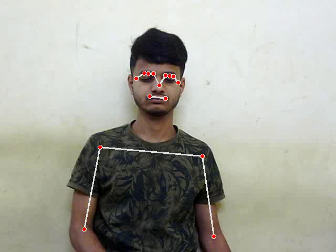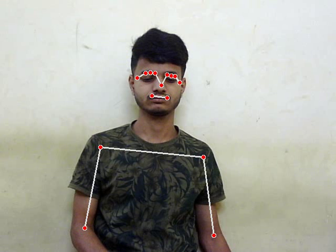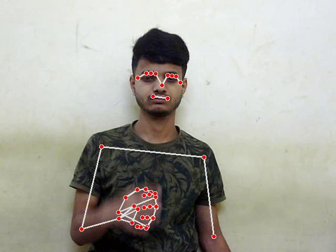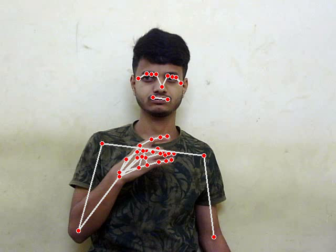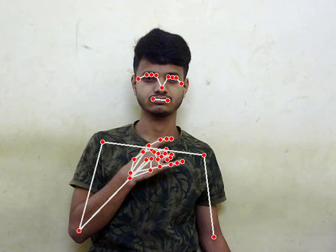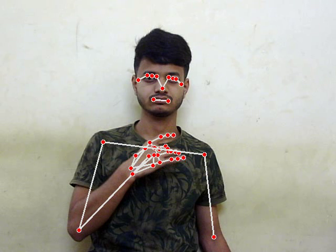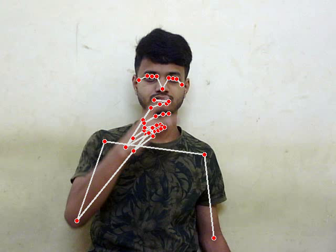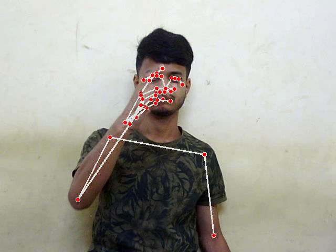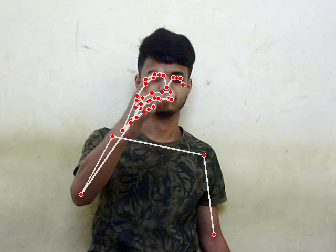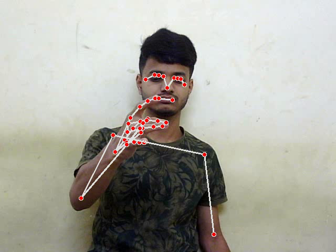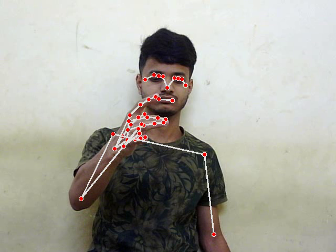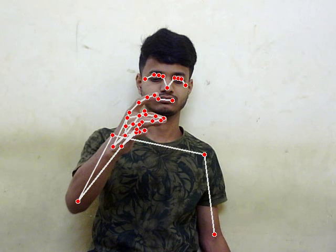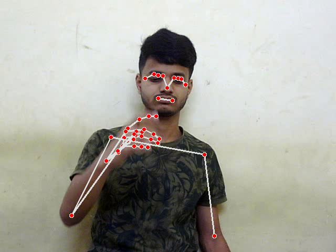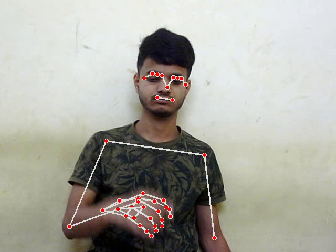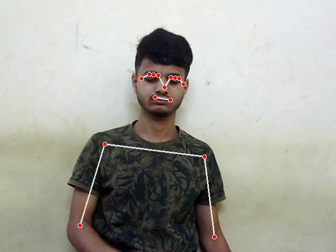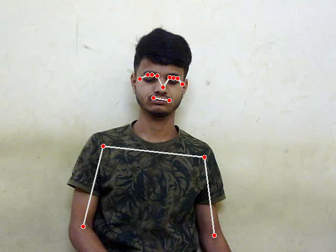like